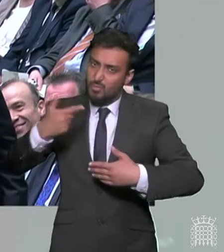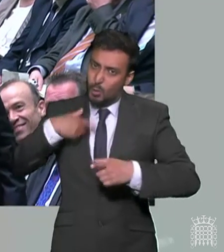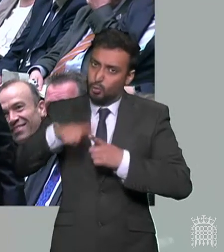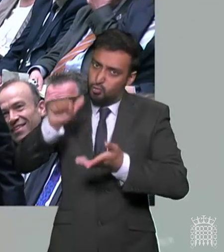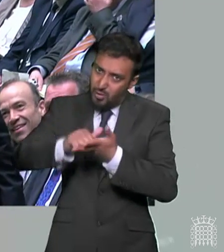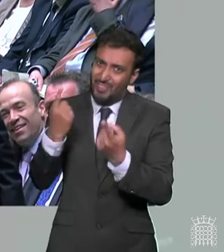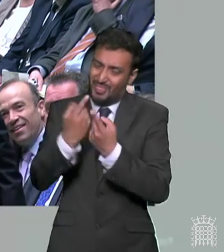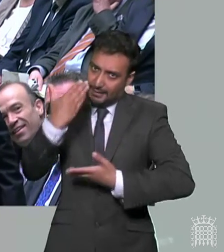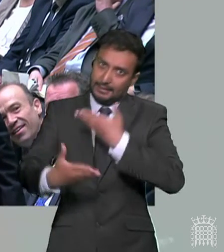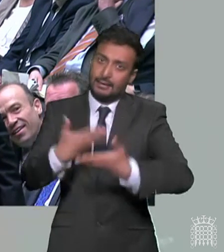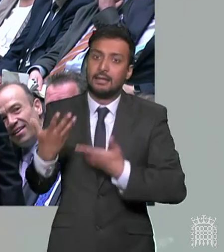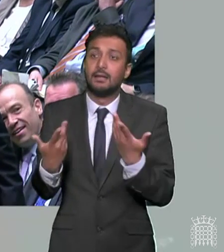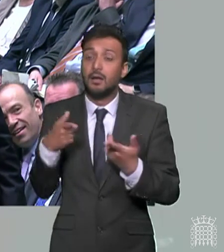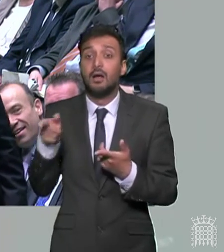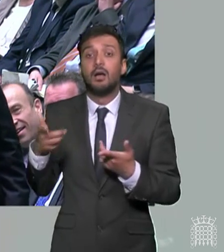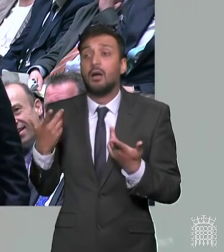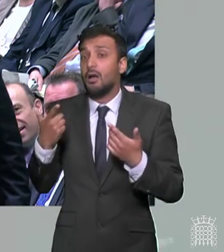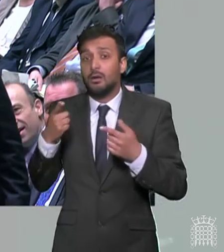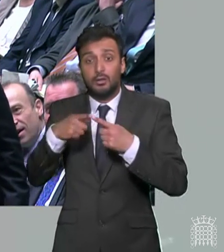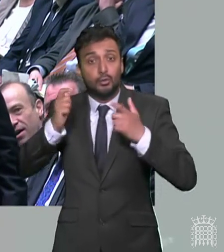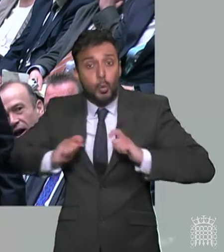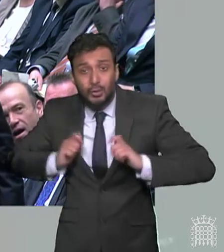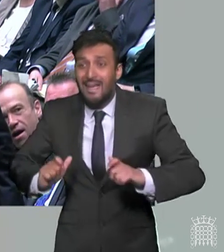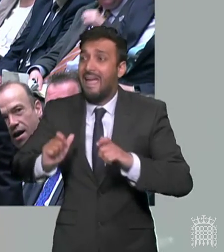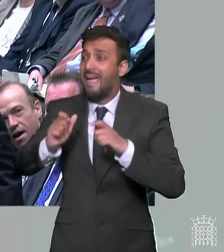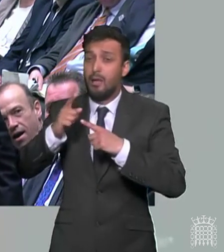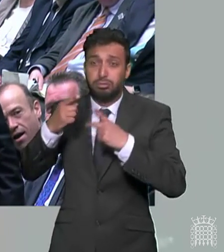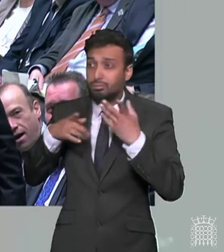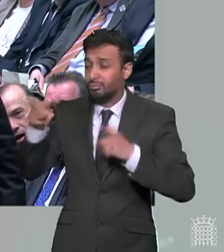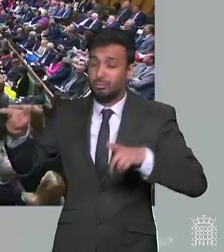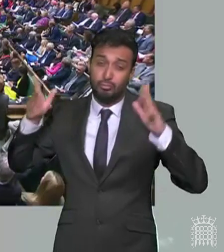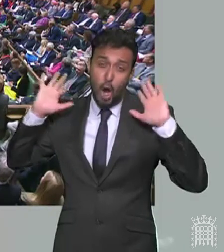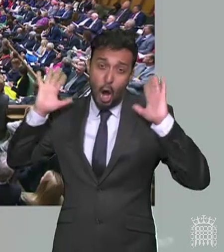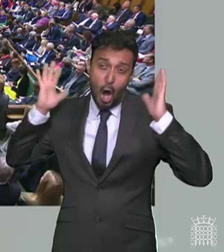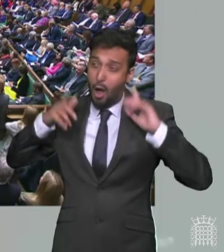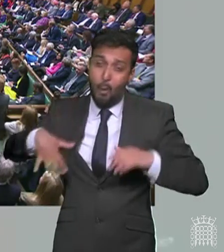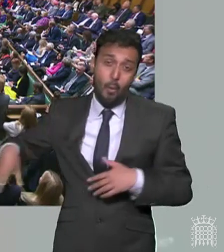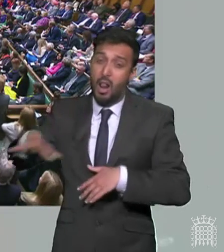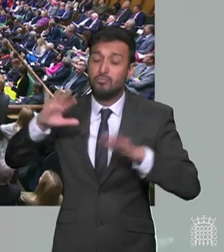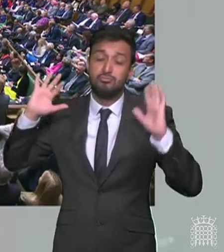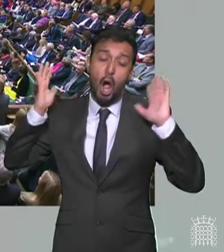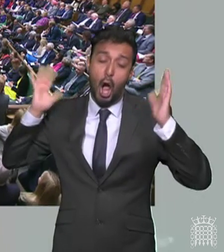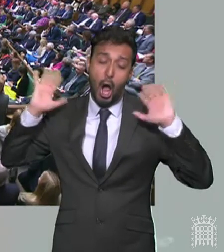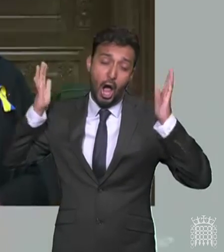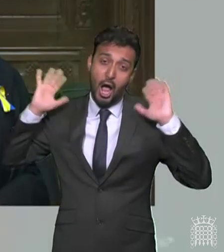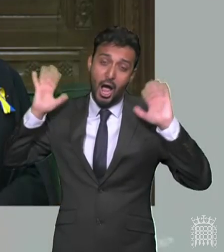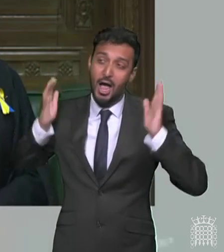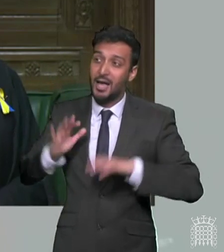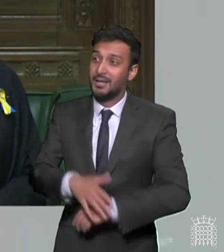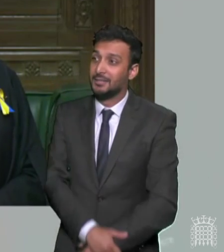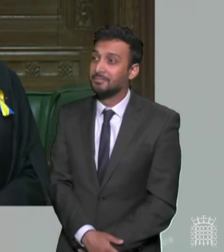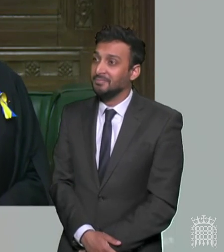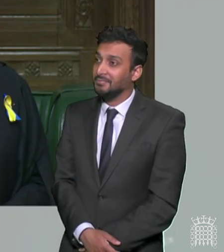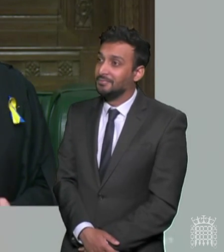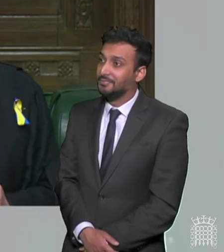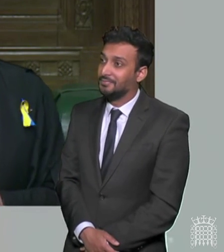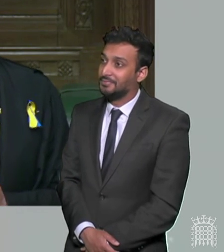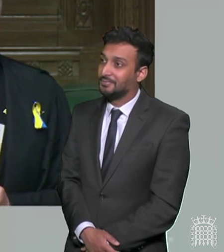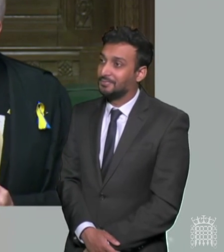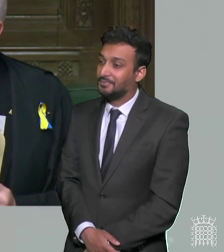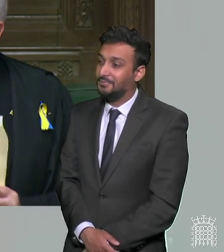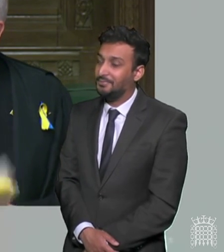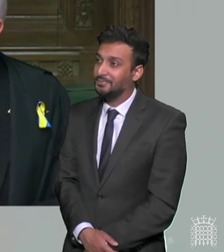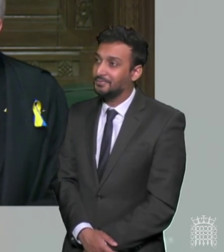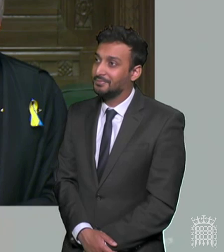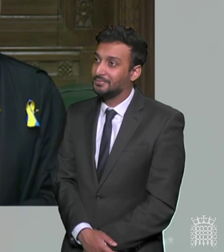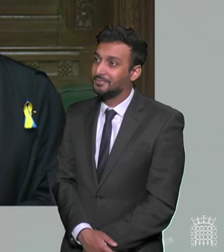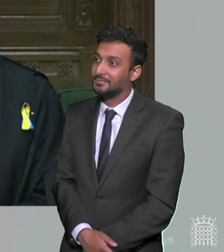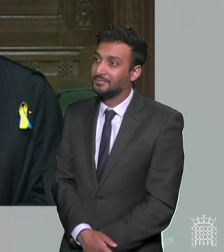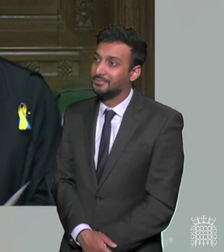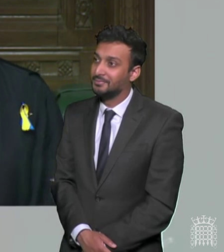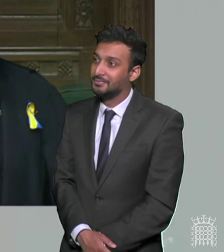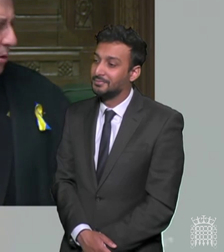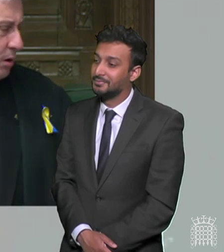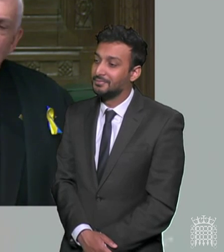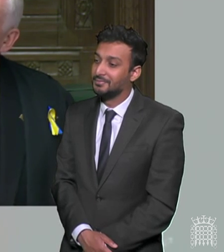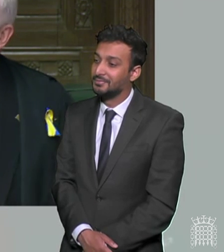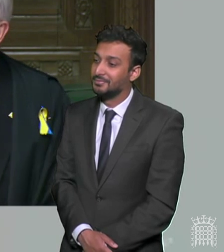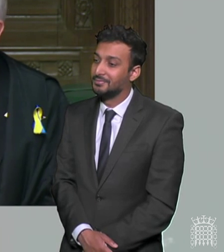Order.